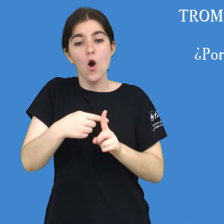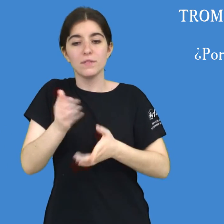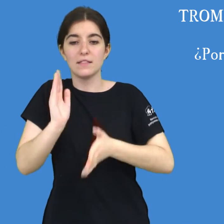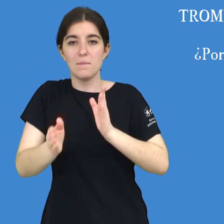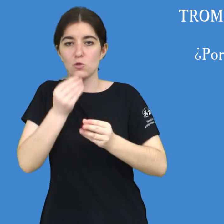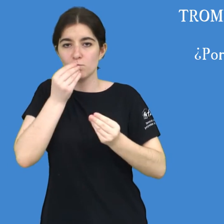terapia